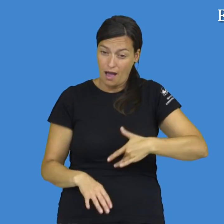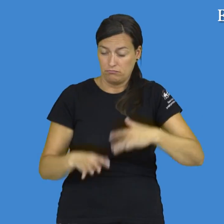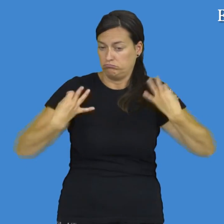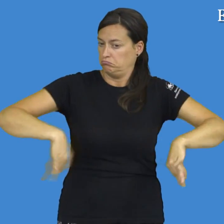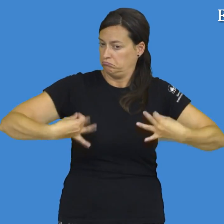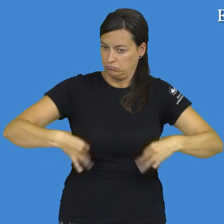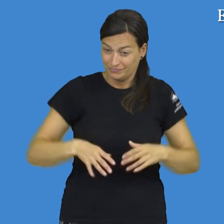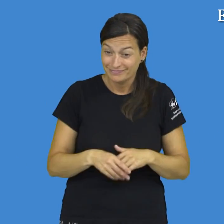normal